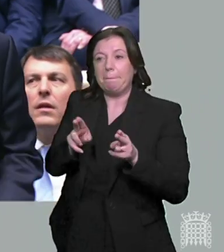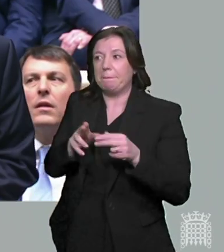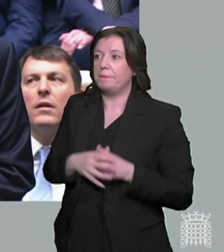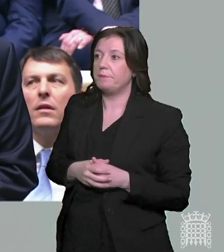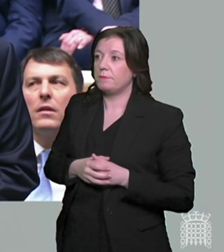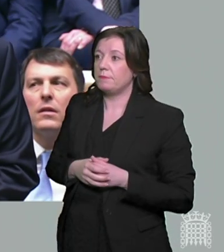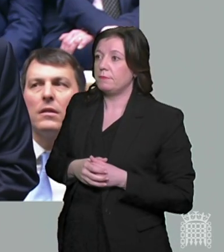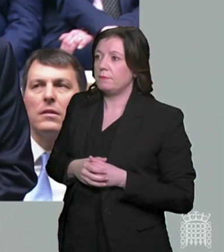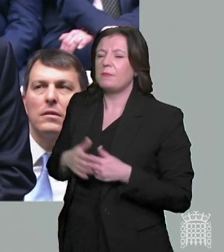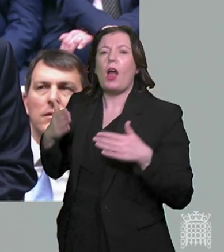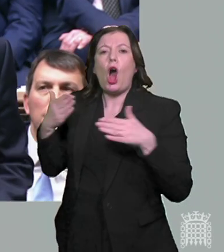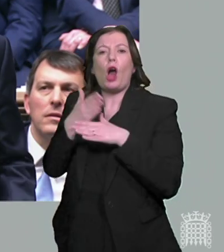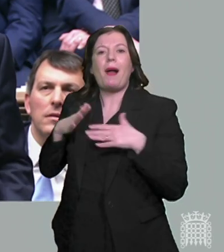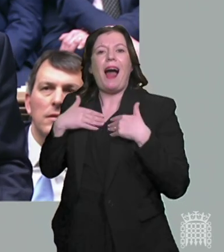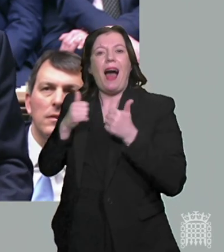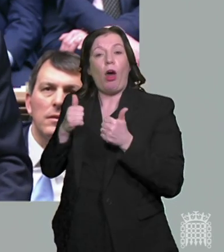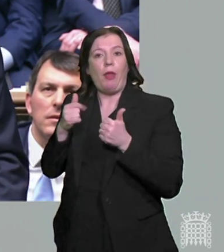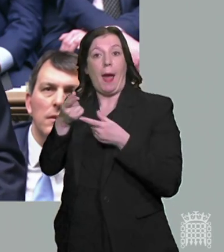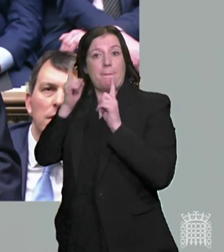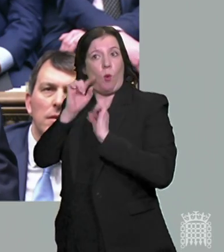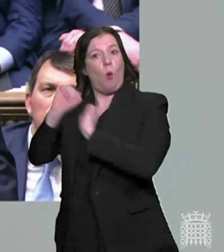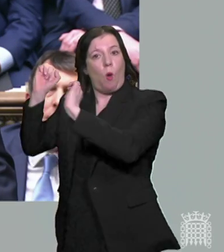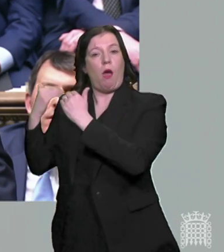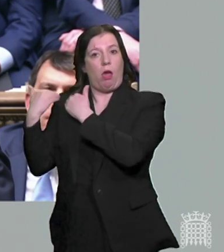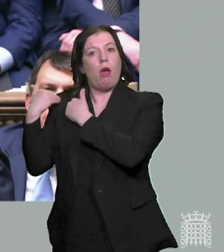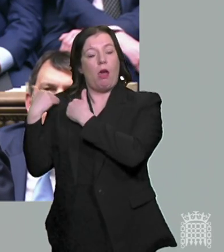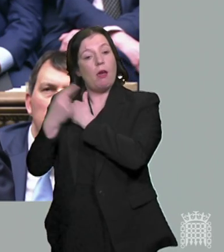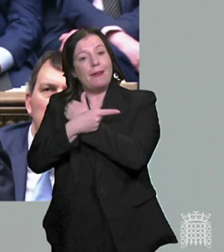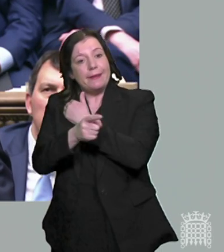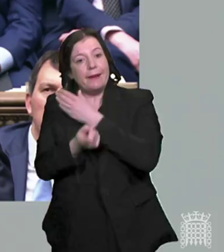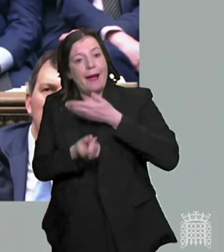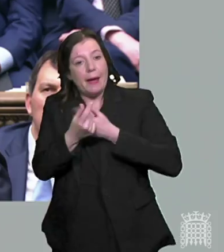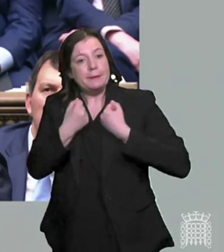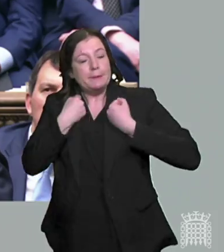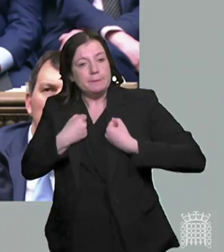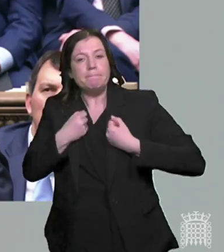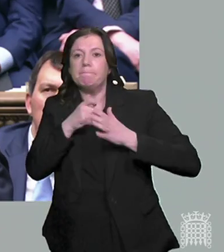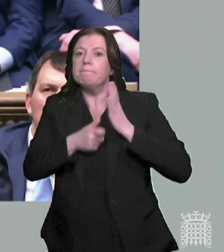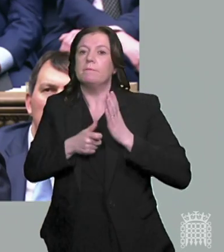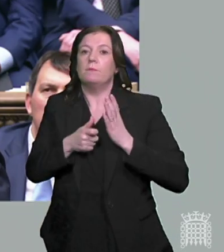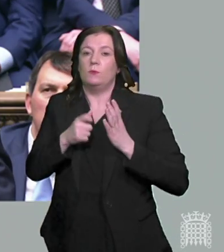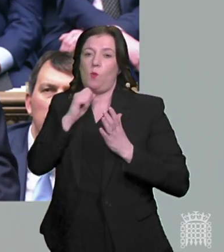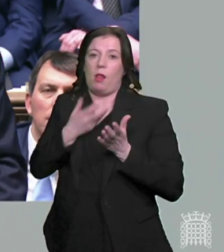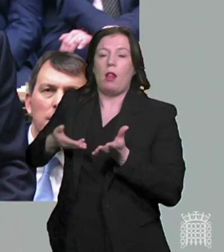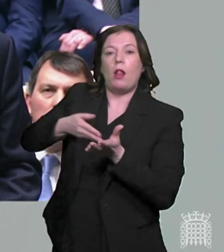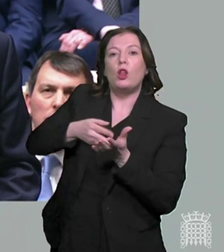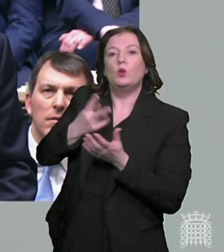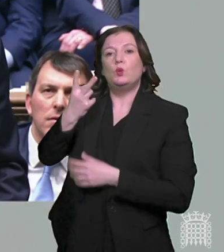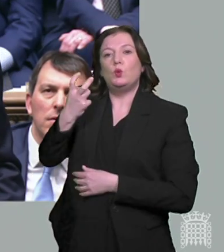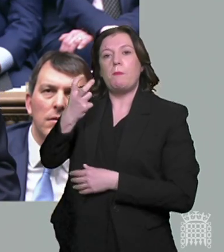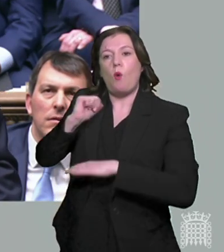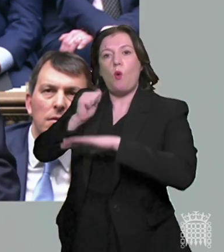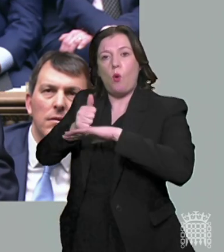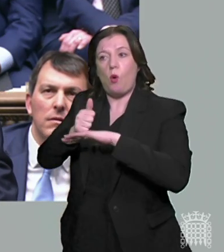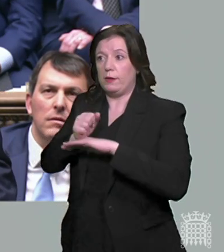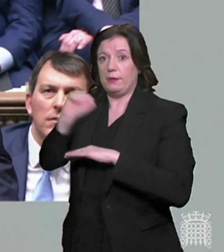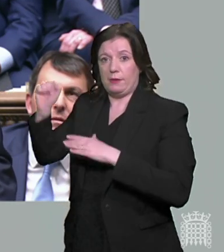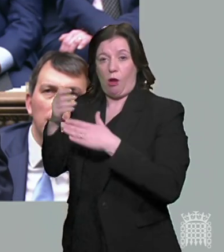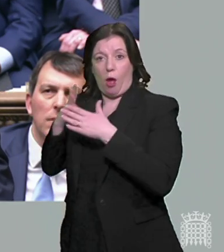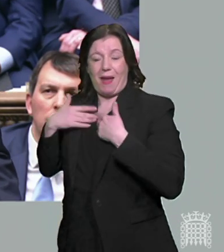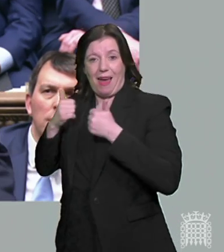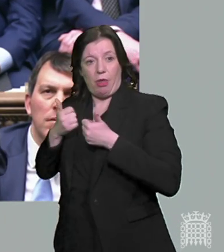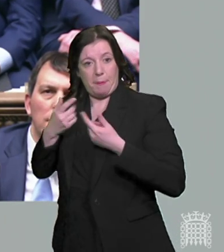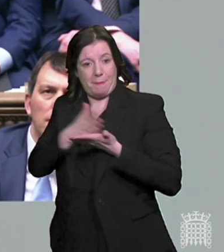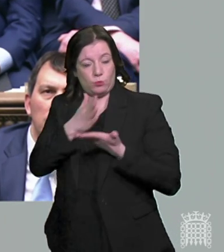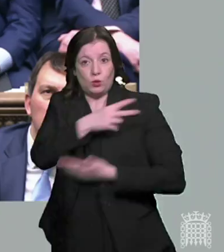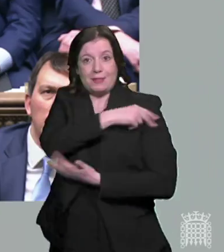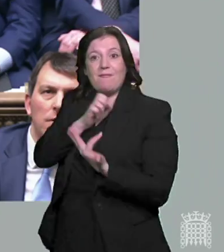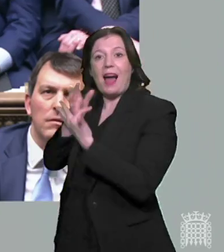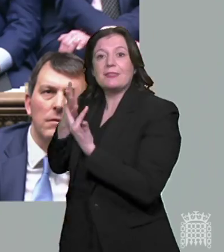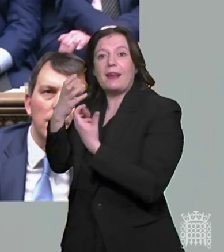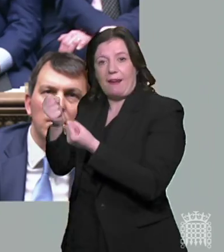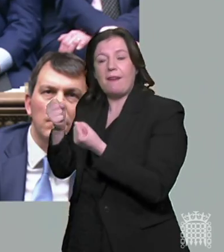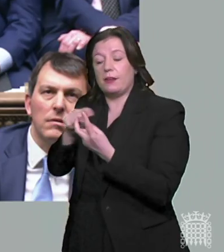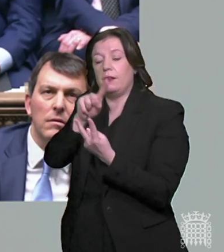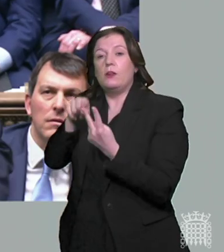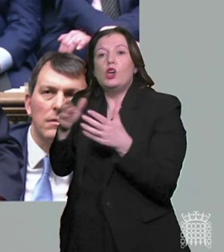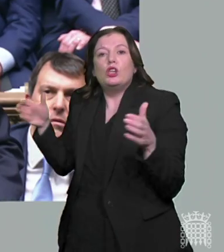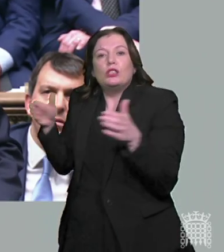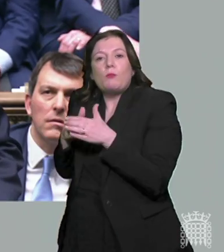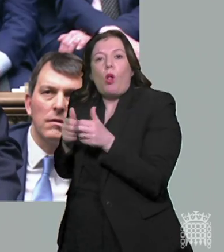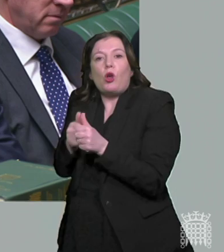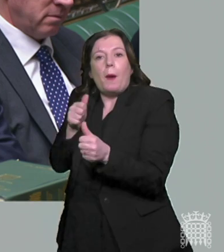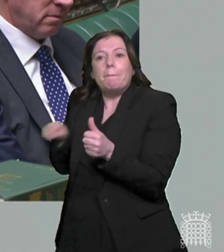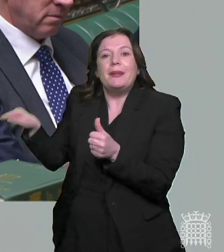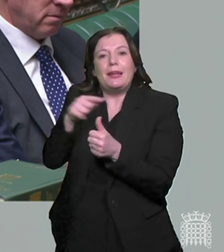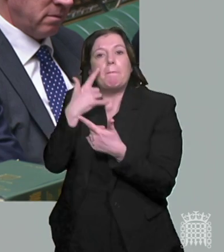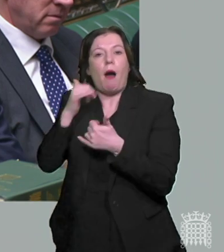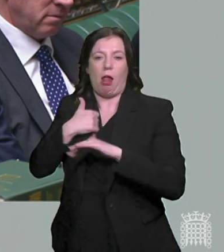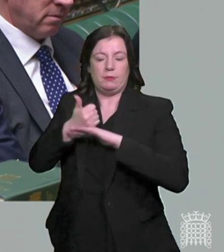Because occupational health provided by employers has a key role to play, I will also bring forward two new consultations on how to improve its availability and double the funding for the small company subsidy pilot.